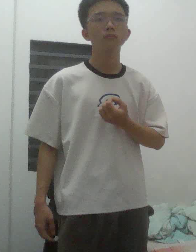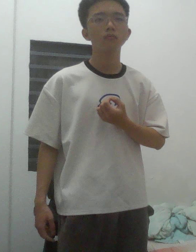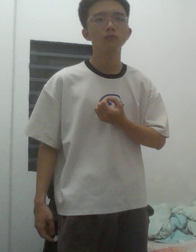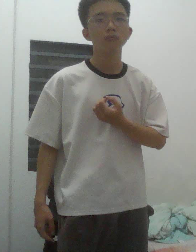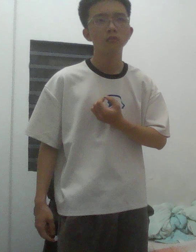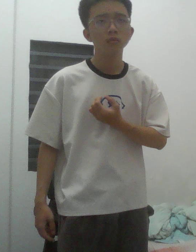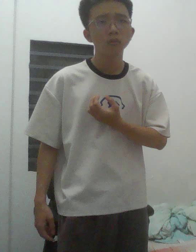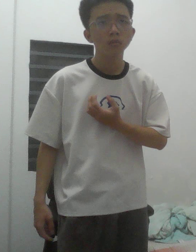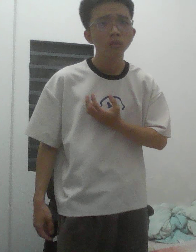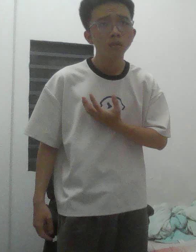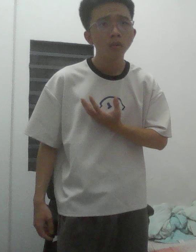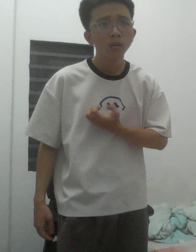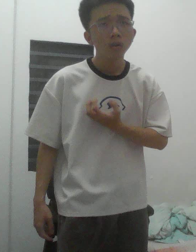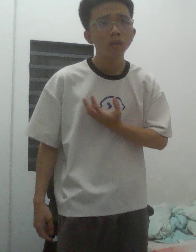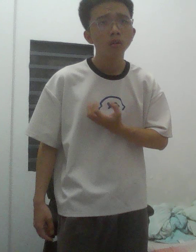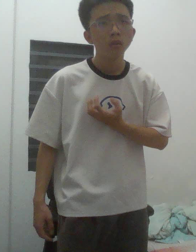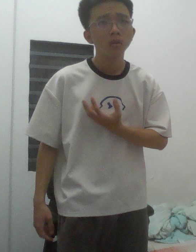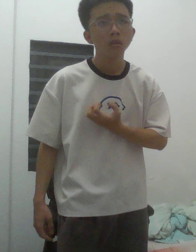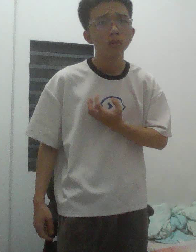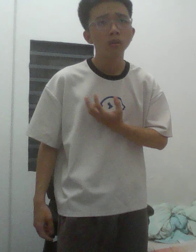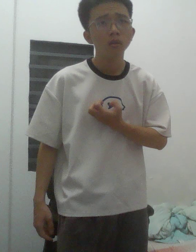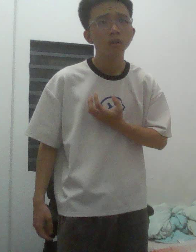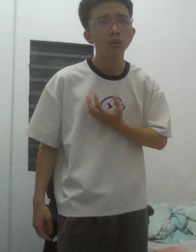lo so